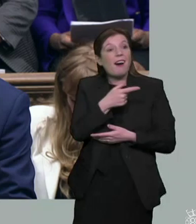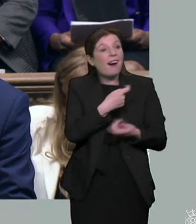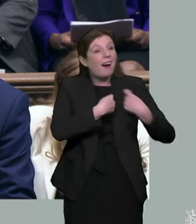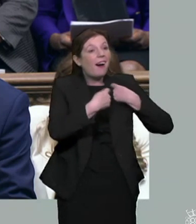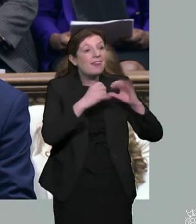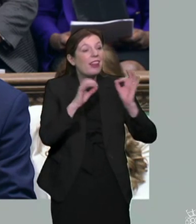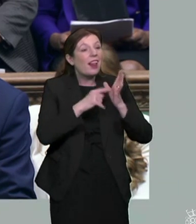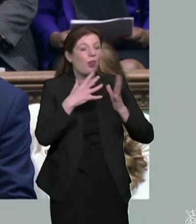been done, which has left the gate wide open for P&O.